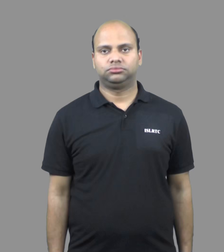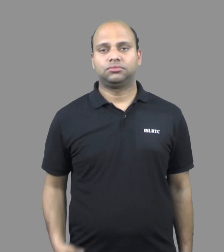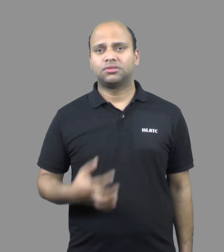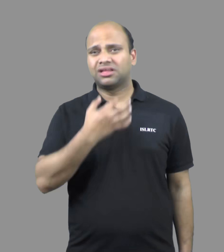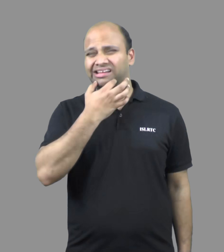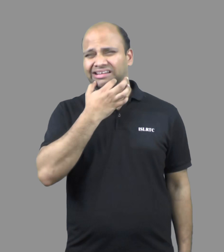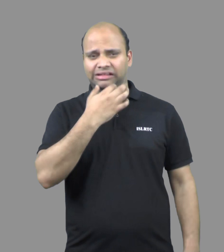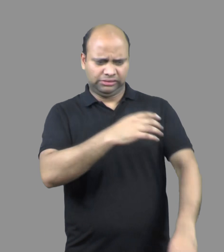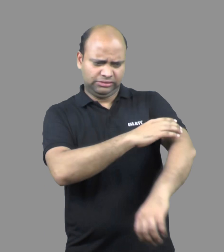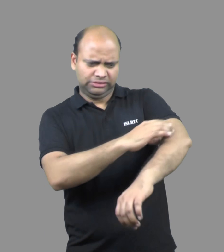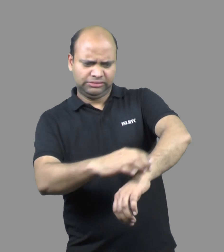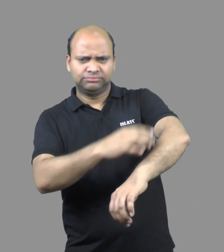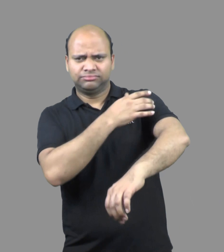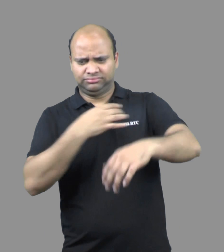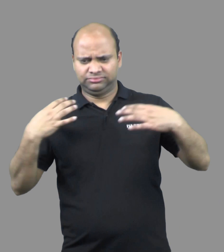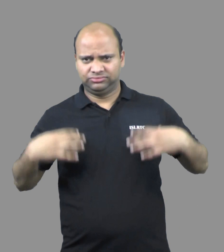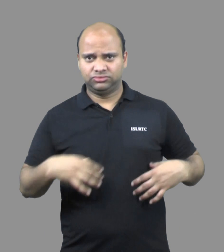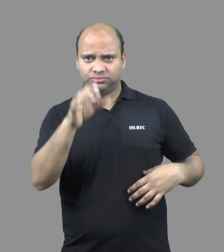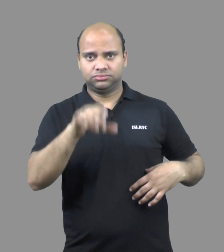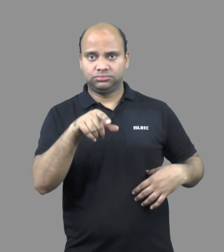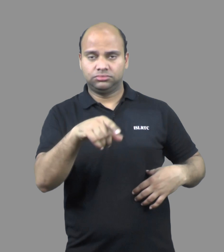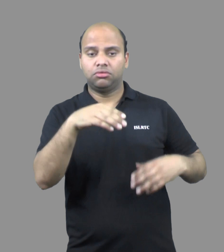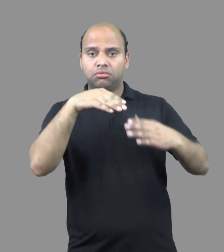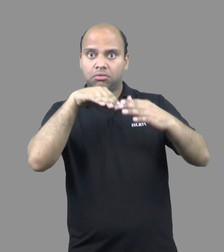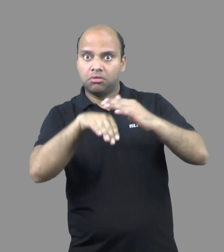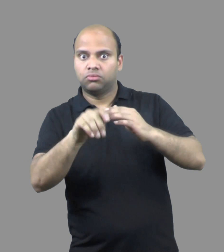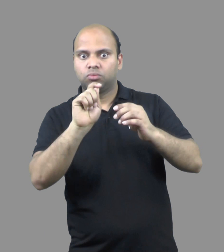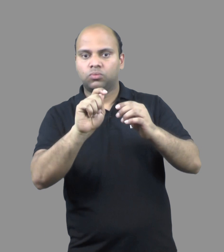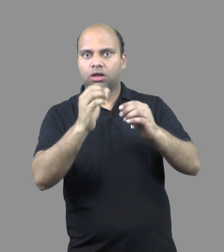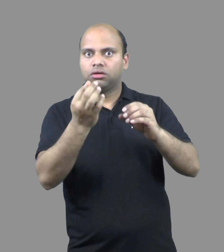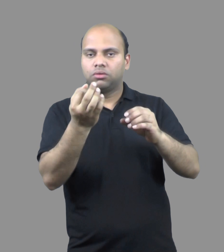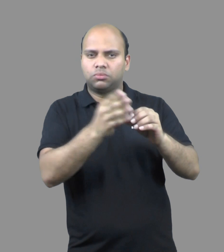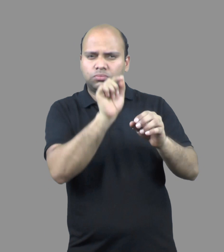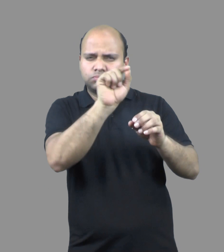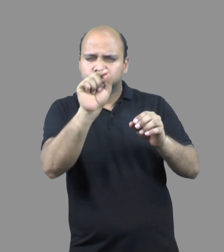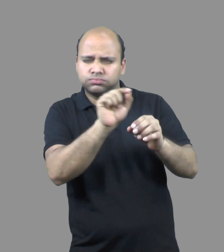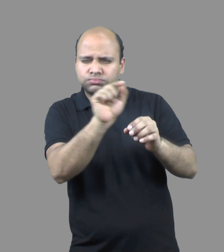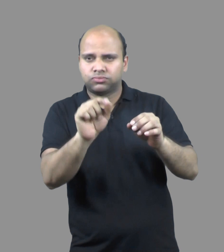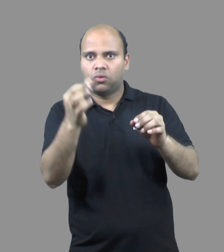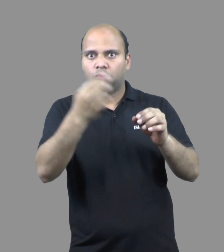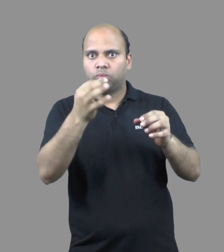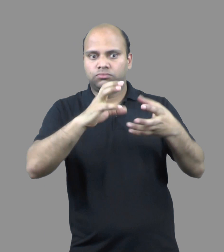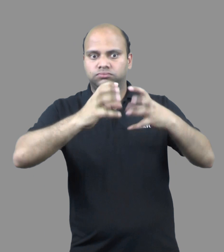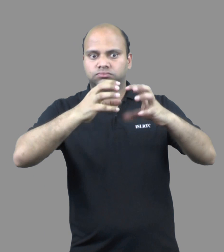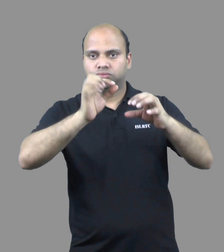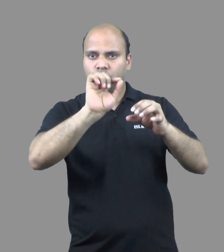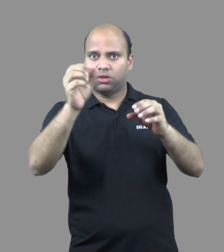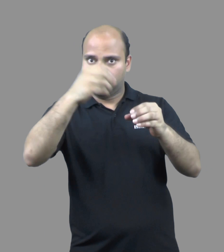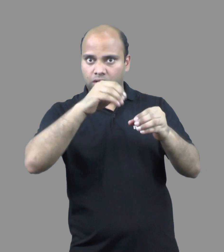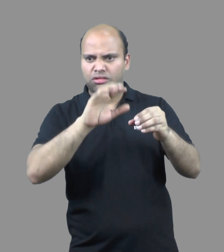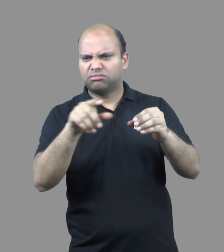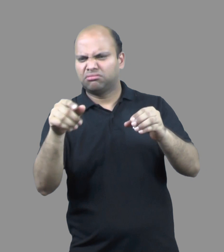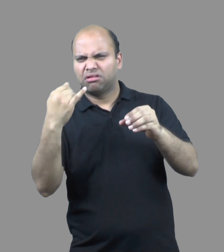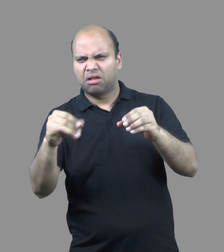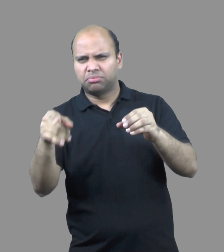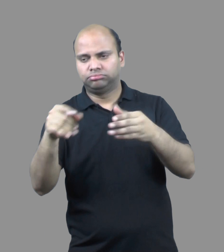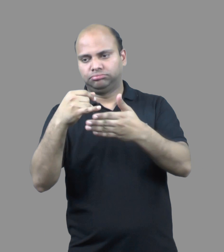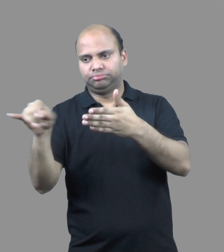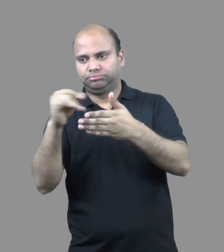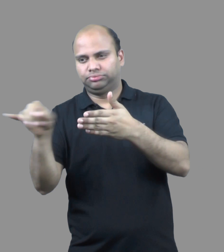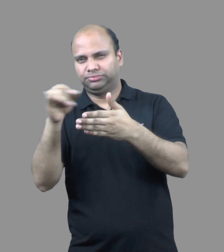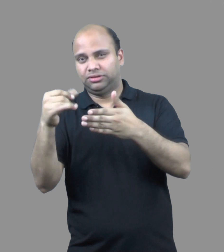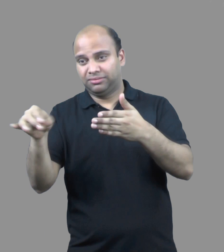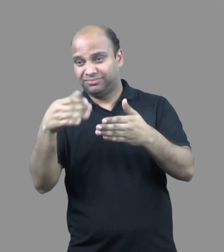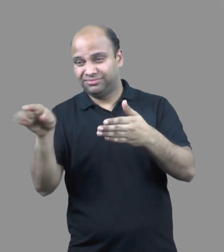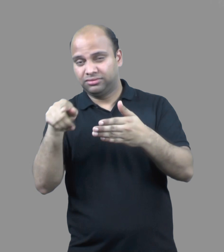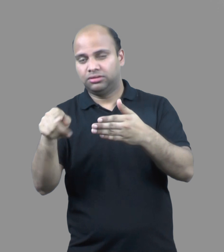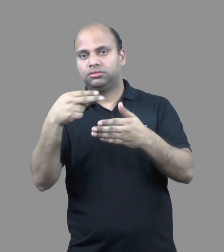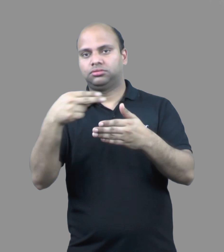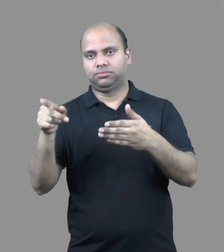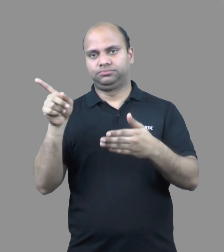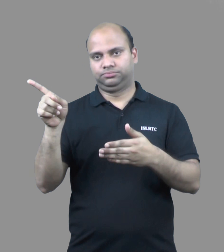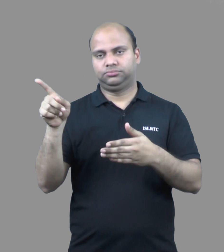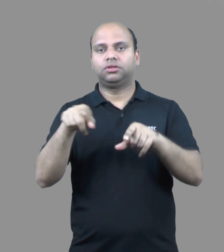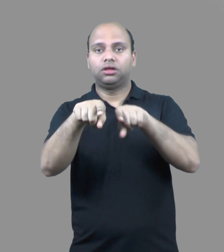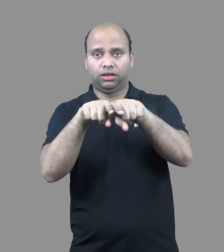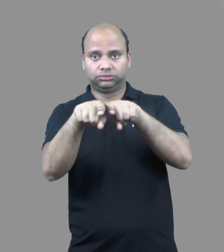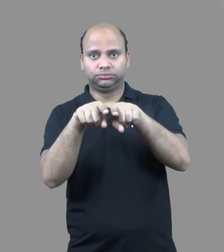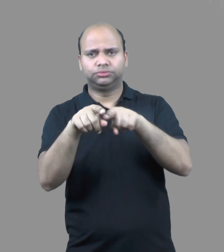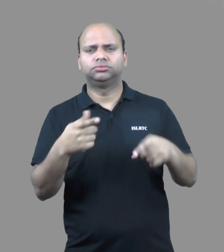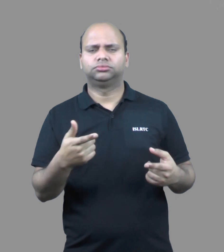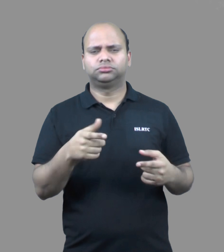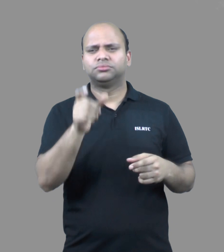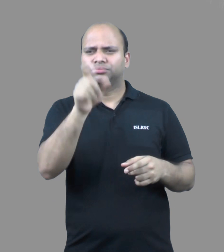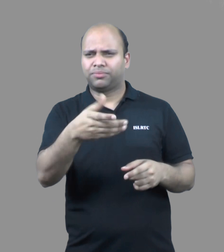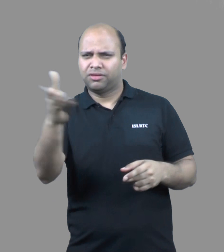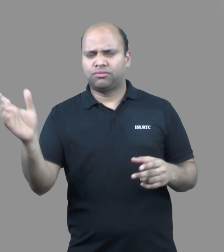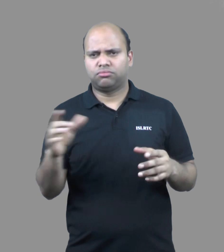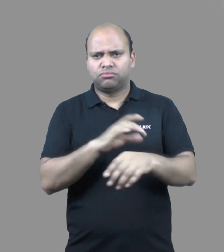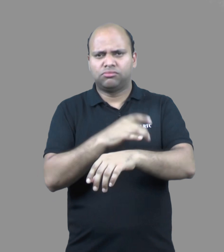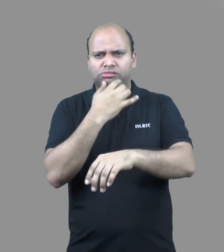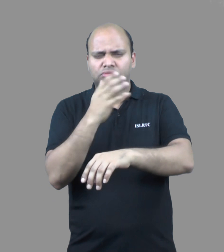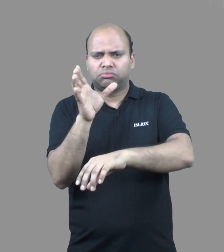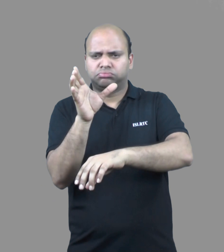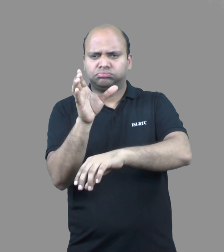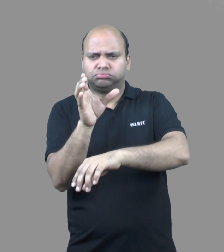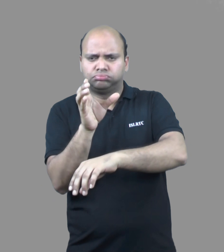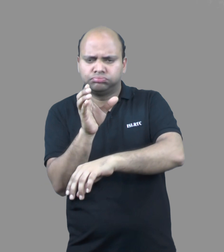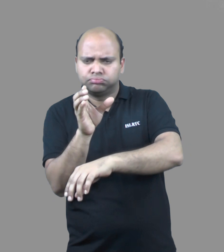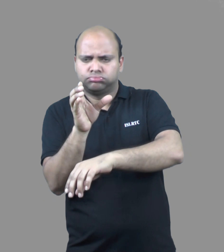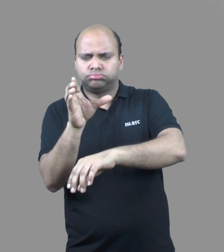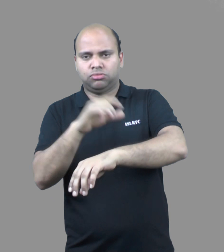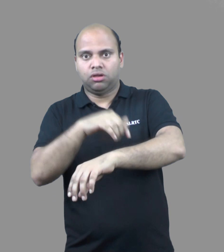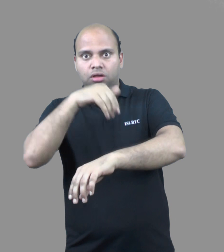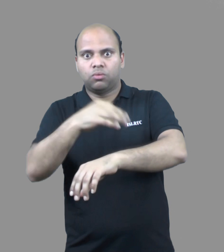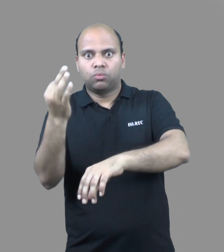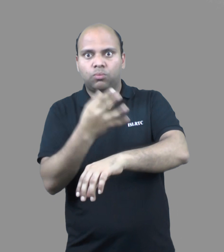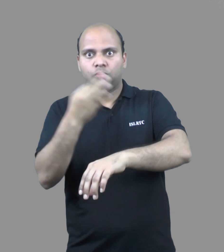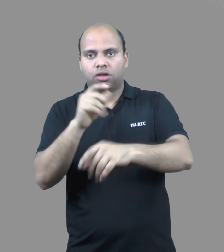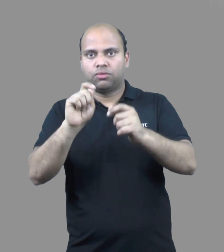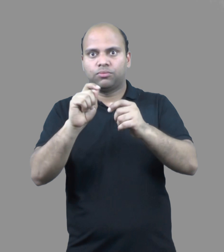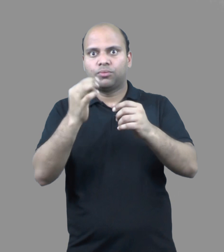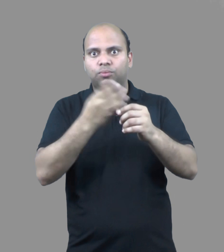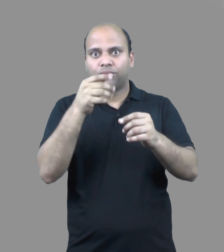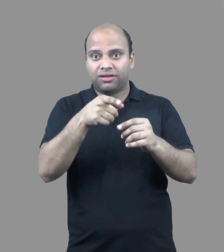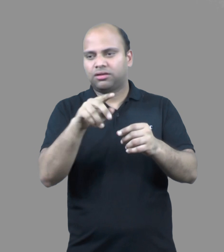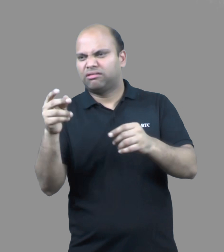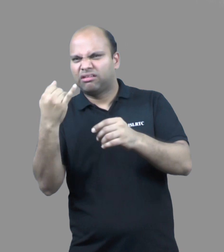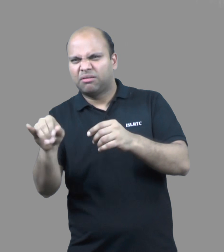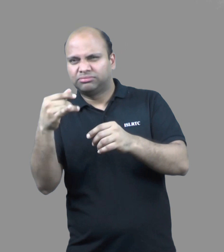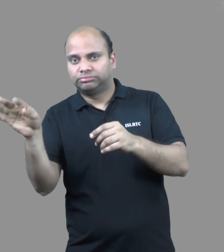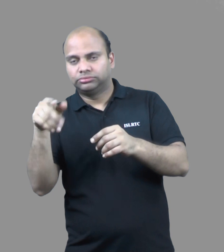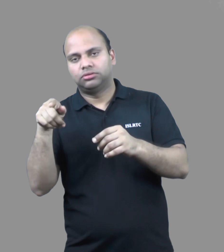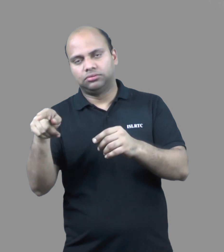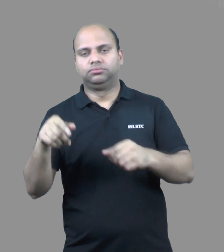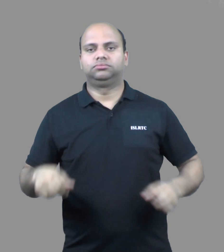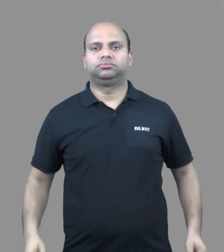Osteoclast (In Bone)